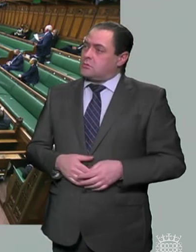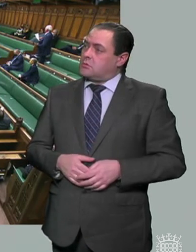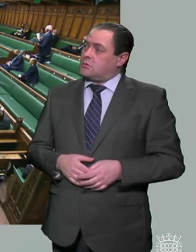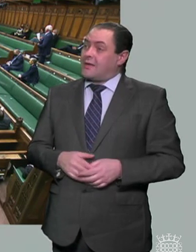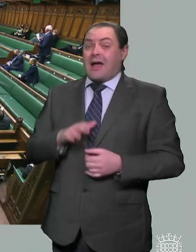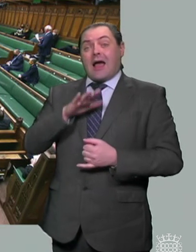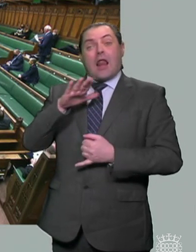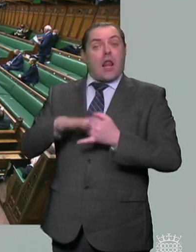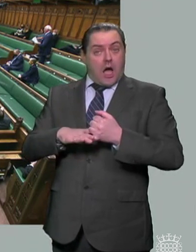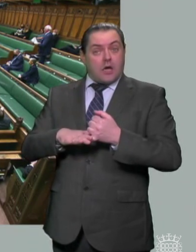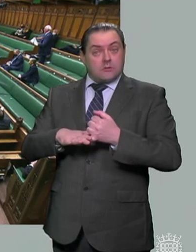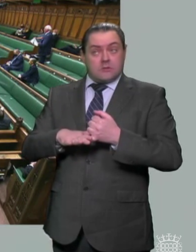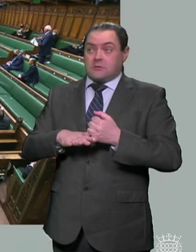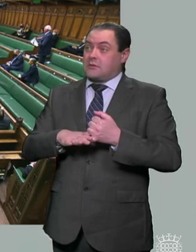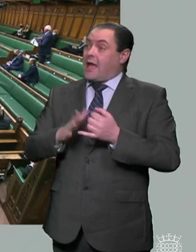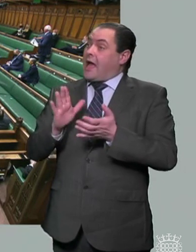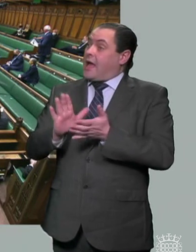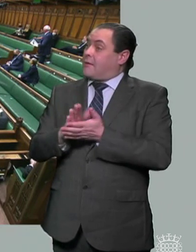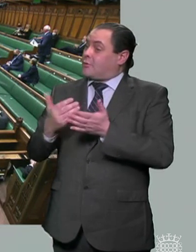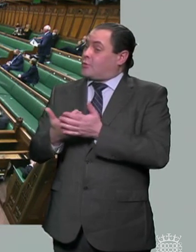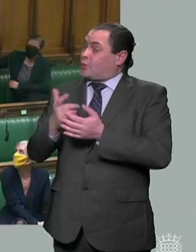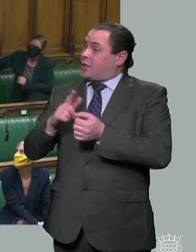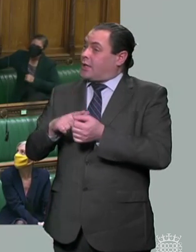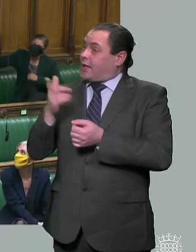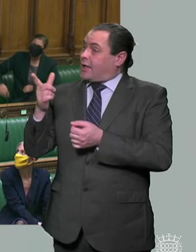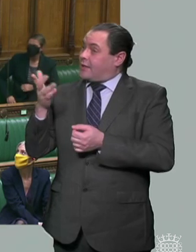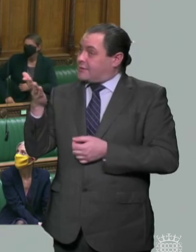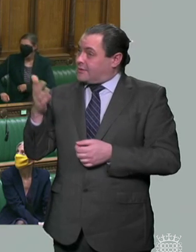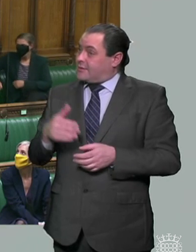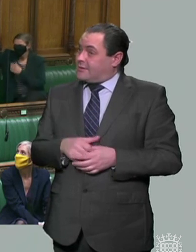Last but certainly not least, happy new year to Jim Shannon.